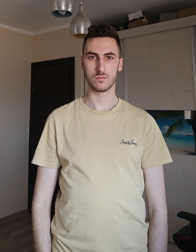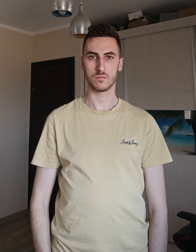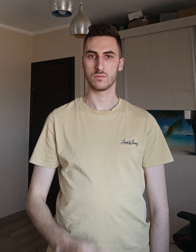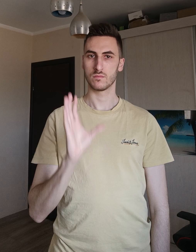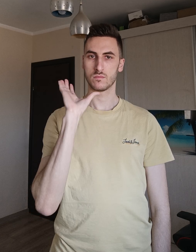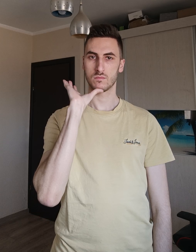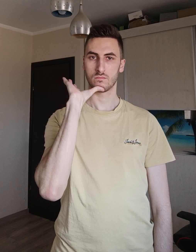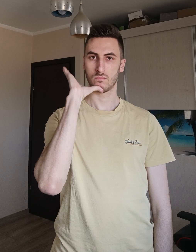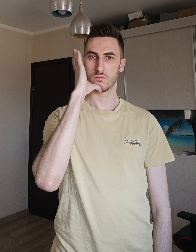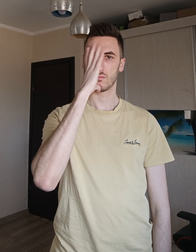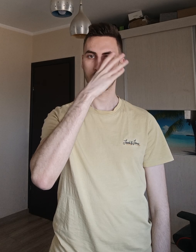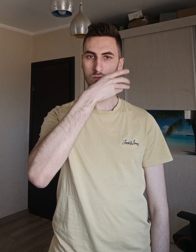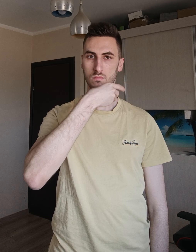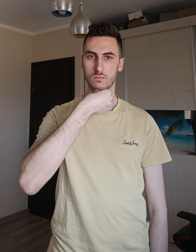יפה